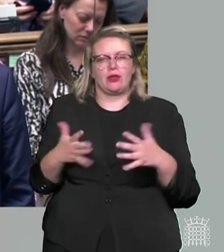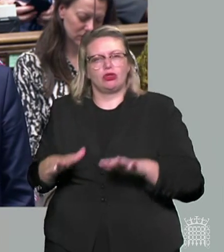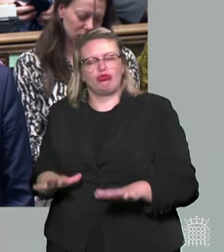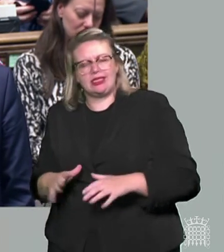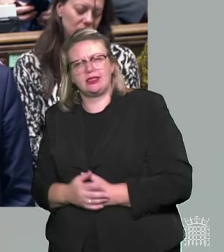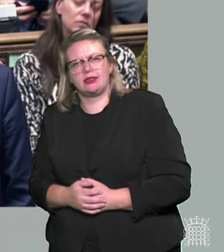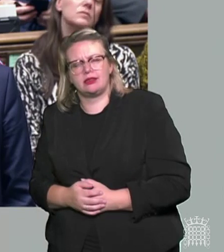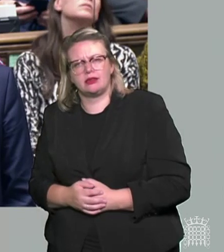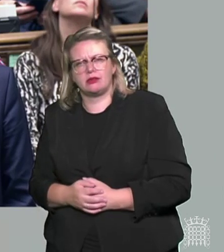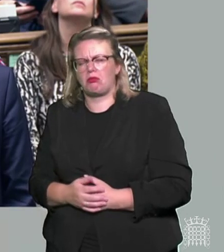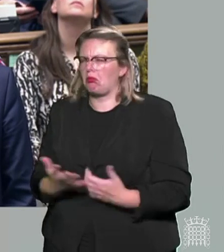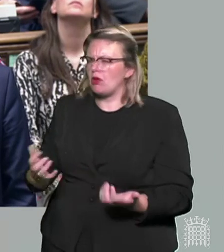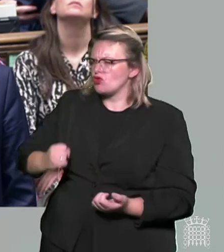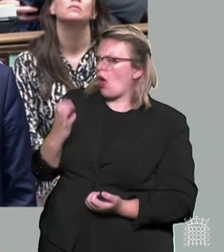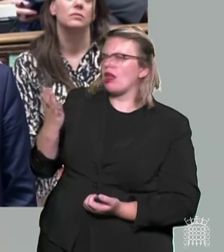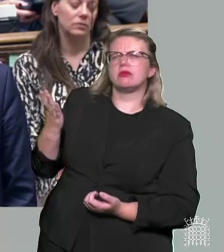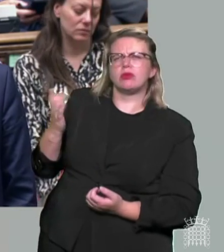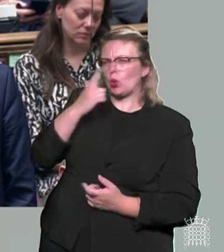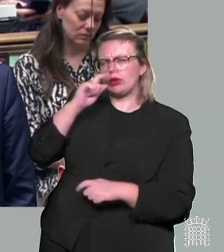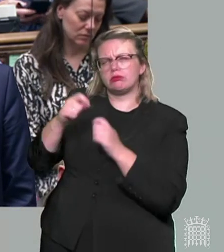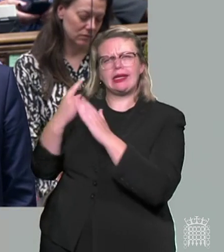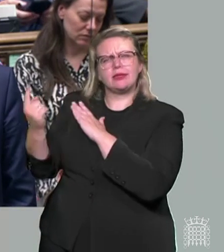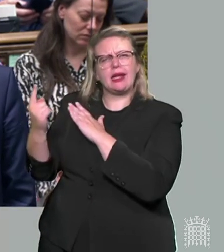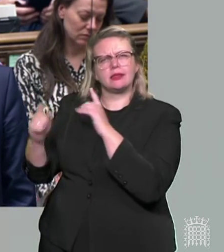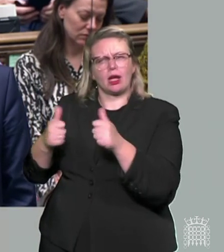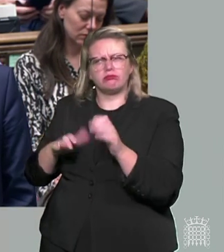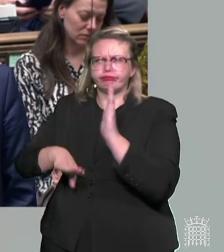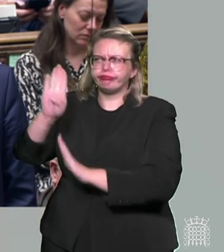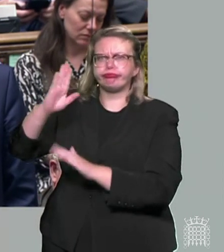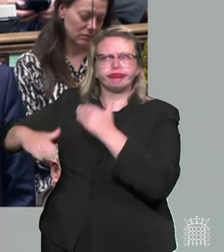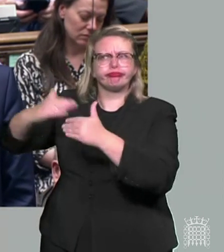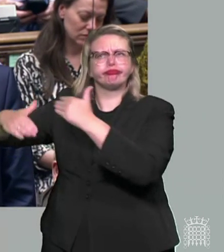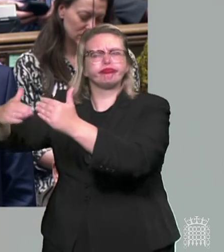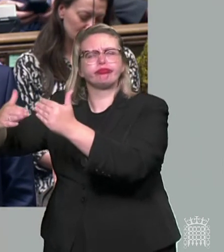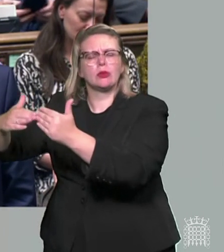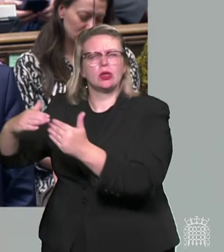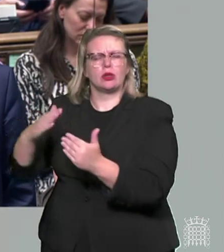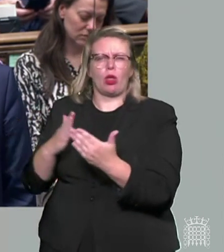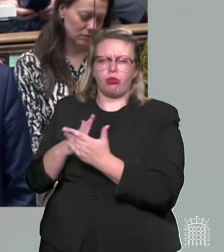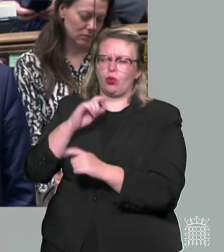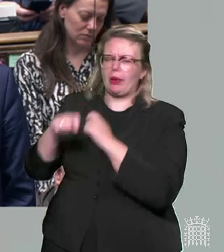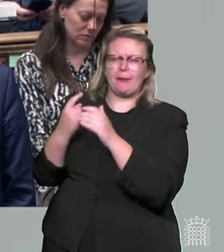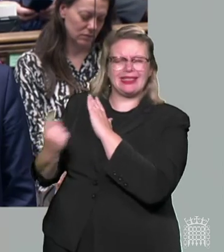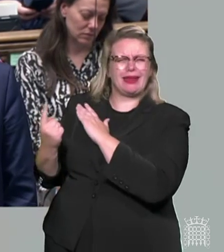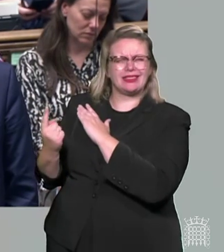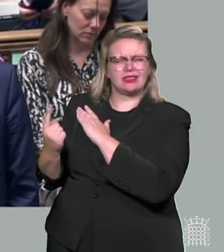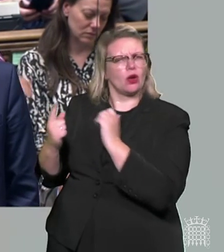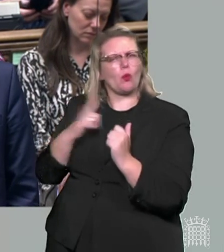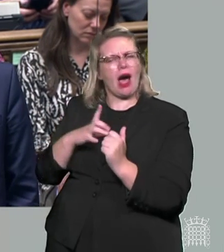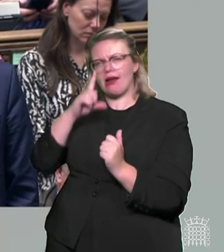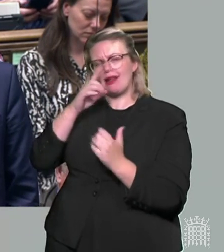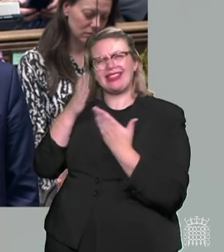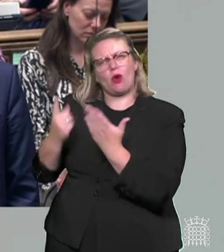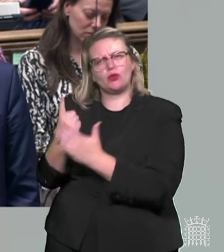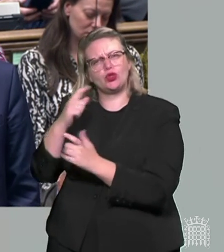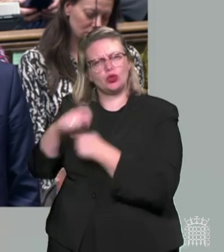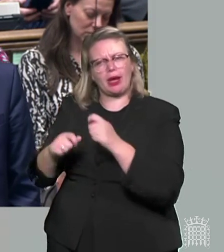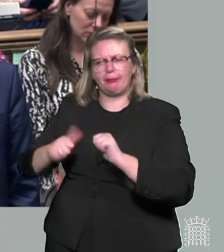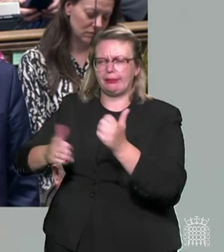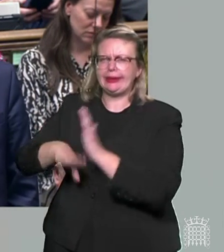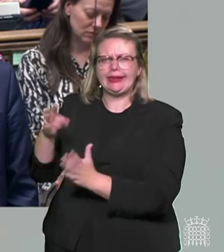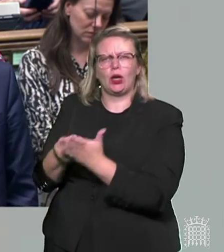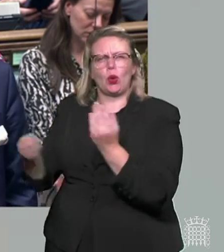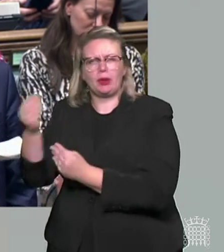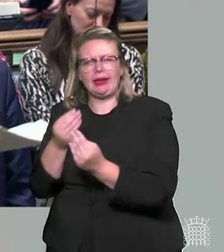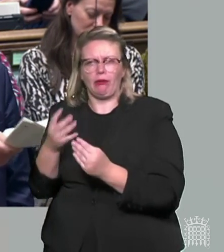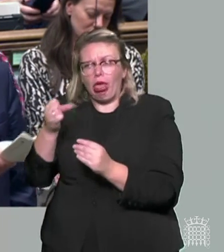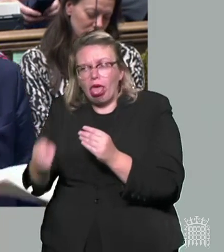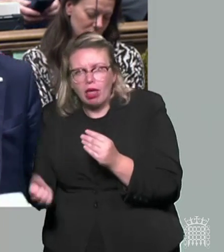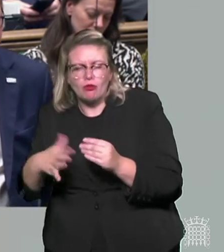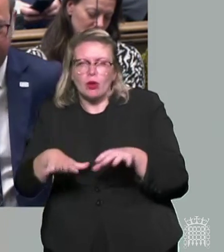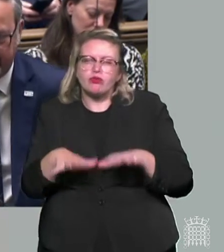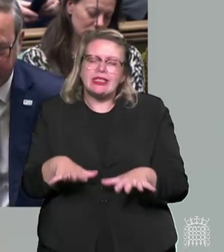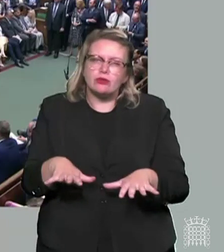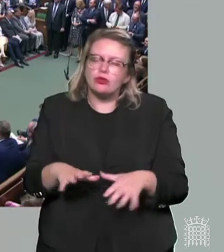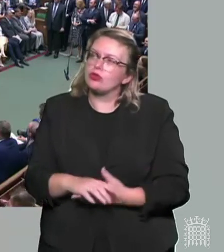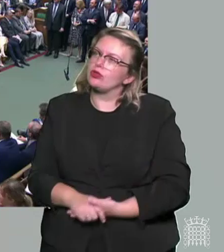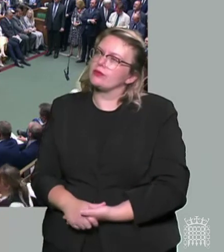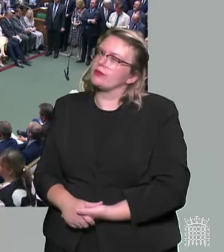Why should Scotland not be afforded the same opportunity to seek prosperity through being a sovereign independent nation, standing as an equal among other equal nations?